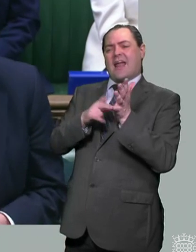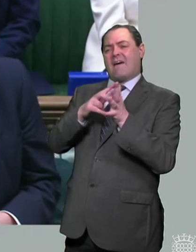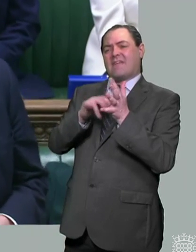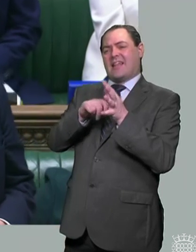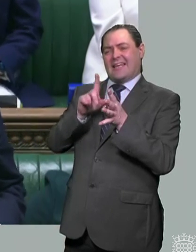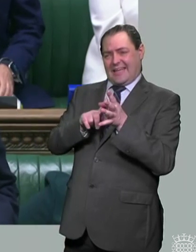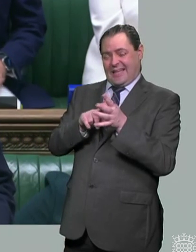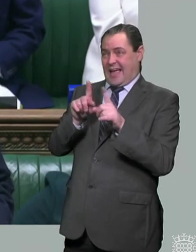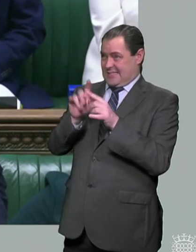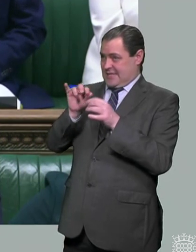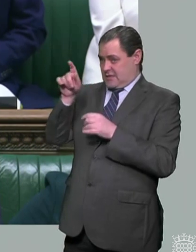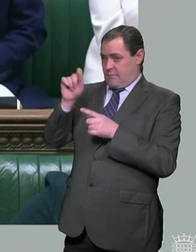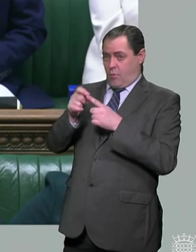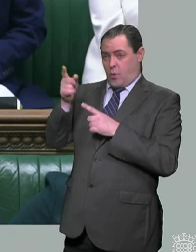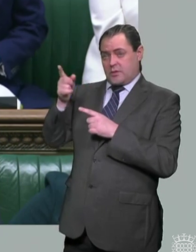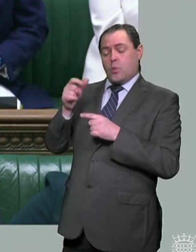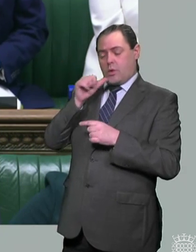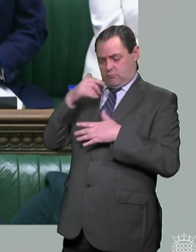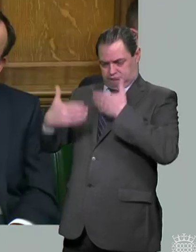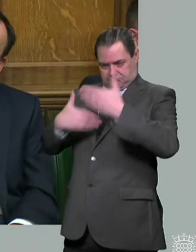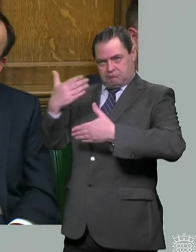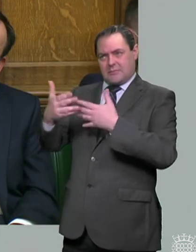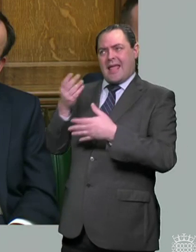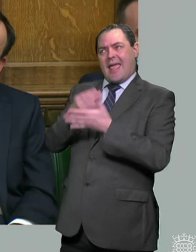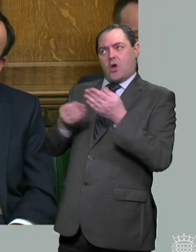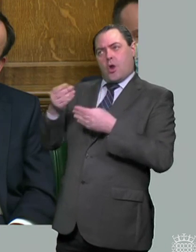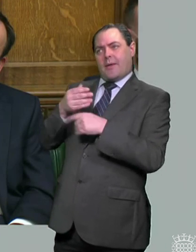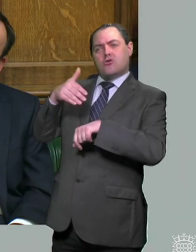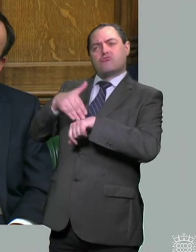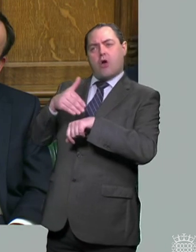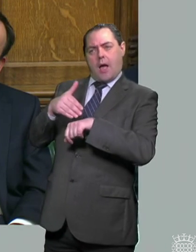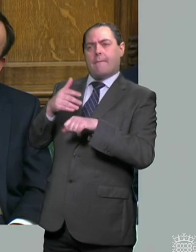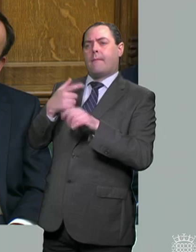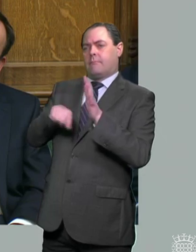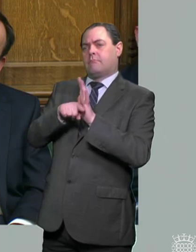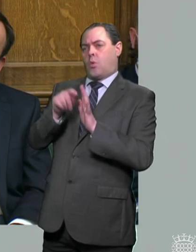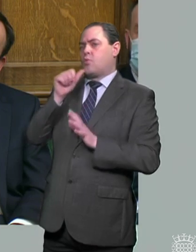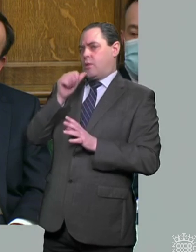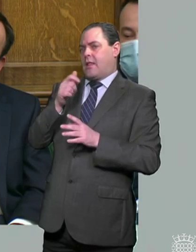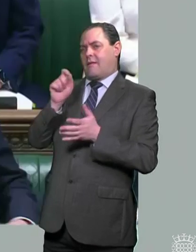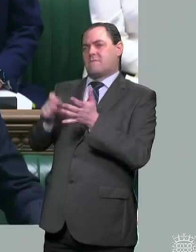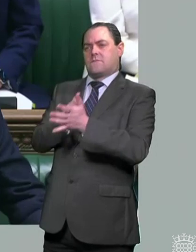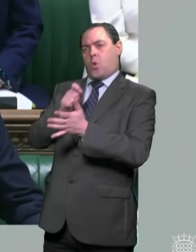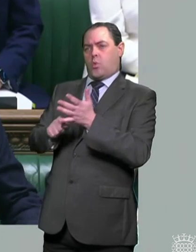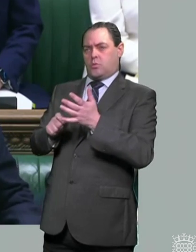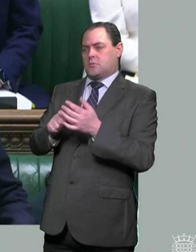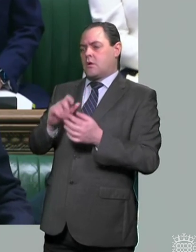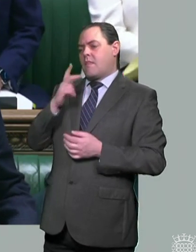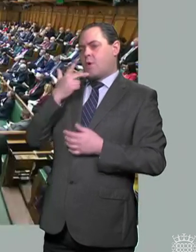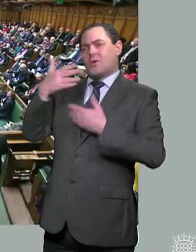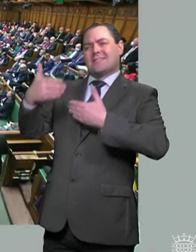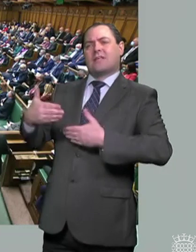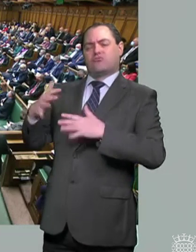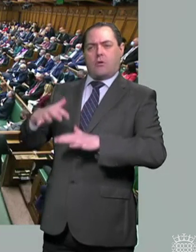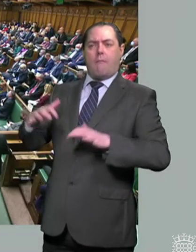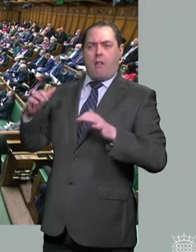To the honourable Gentleman’s point, we are bringing forward the economic crime Bill, and it will be voted on in the third Session of this Parliament.